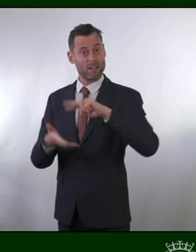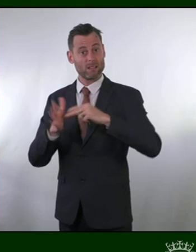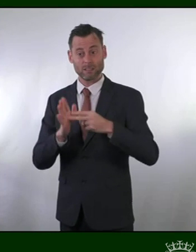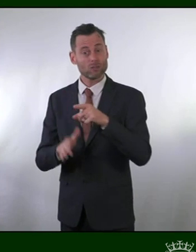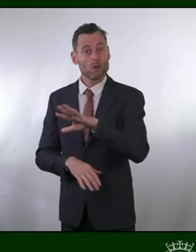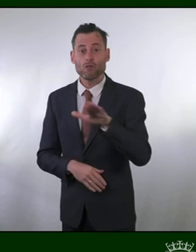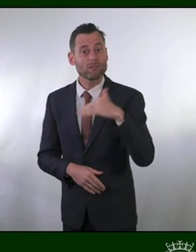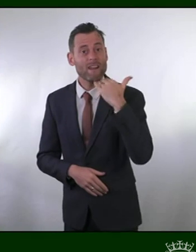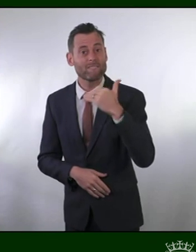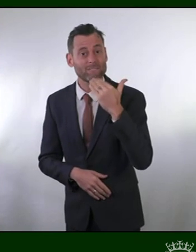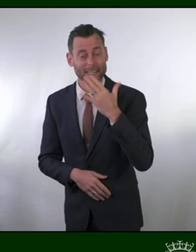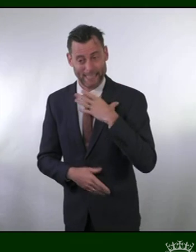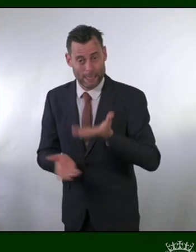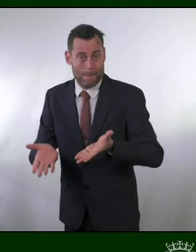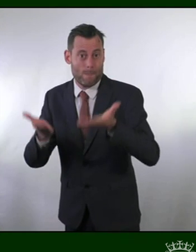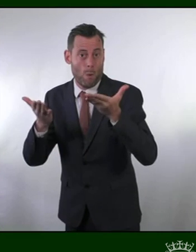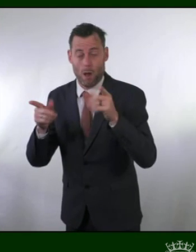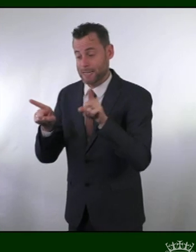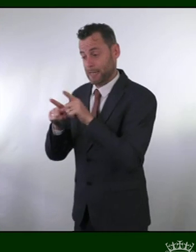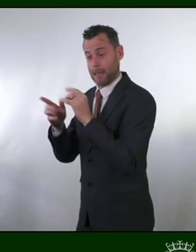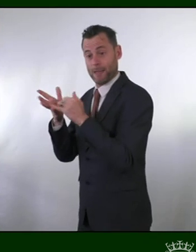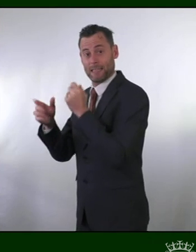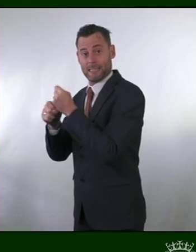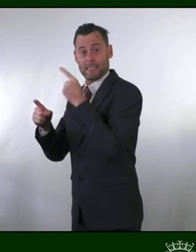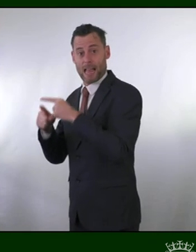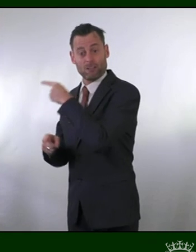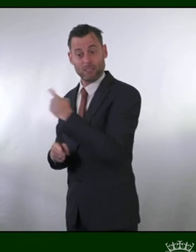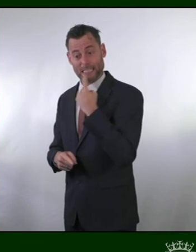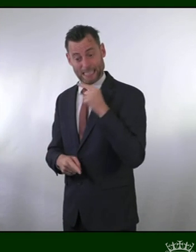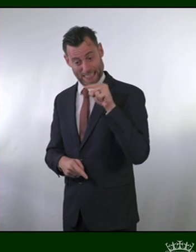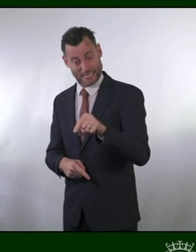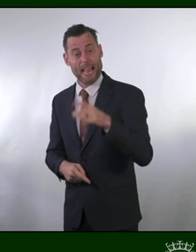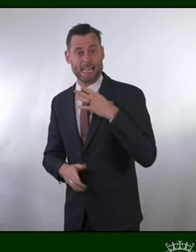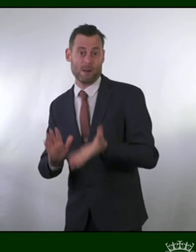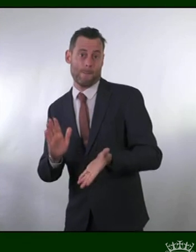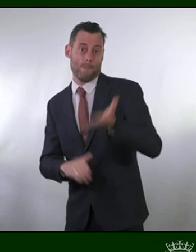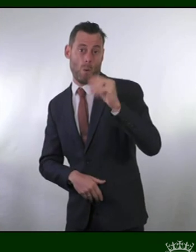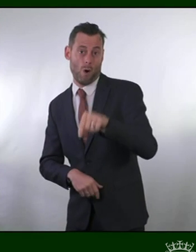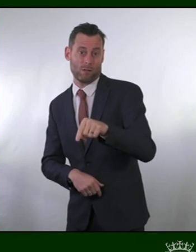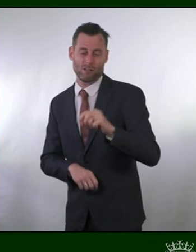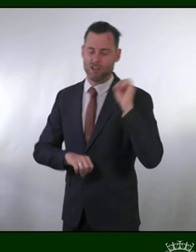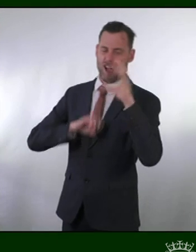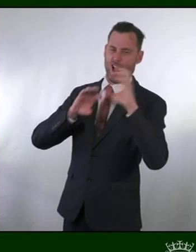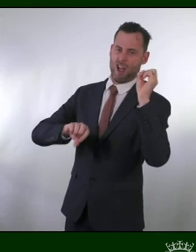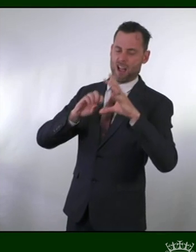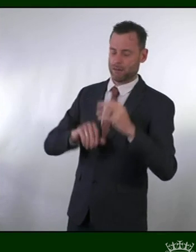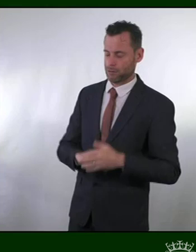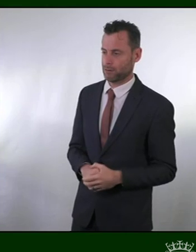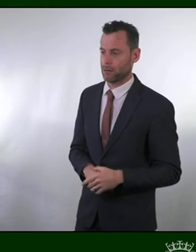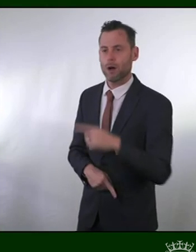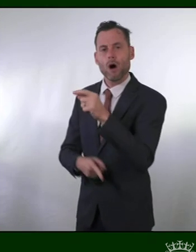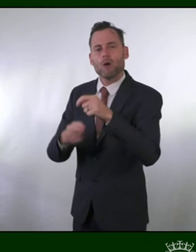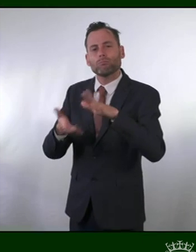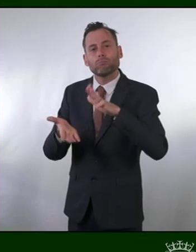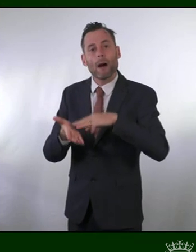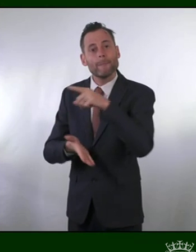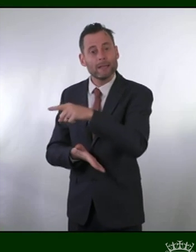The Prime Minister talks of the costs.